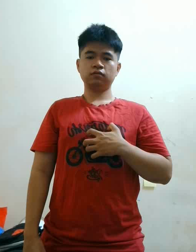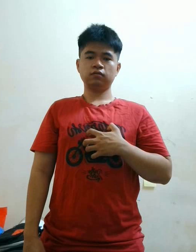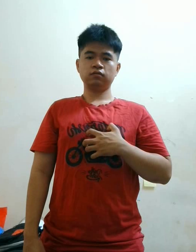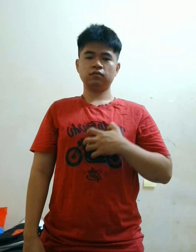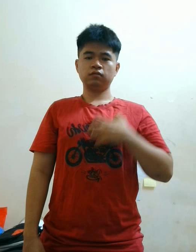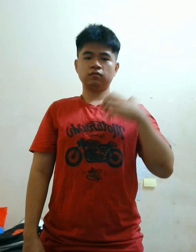tuc gian